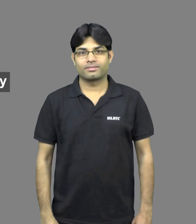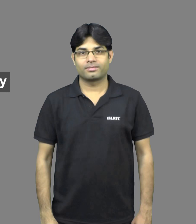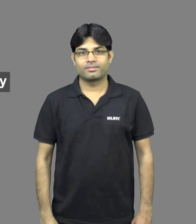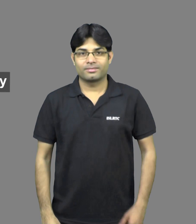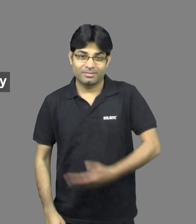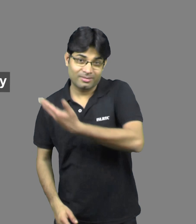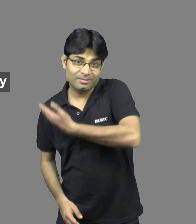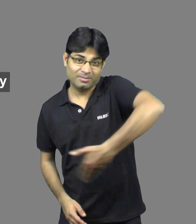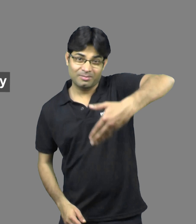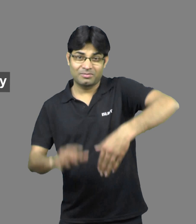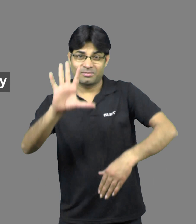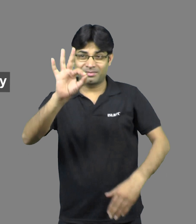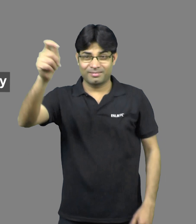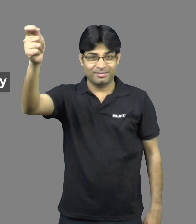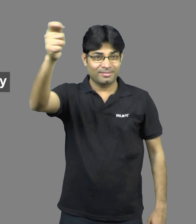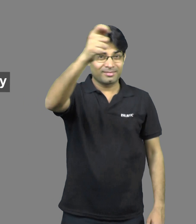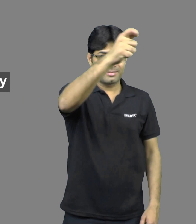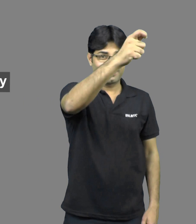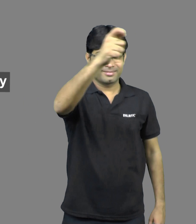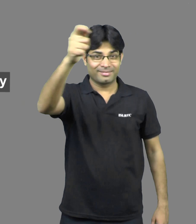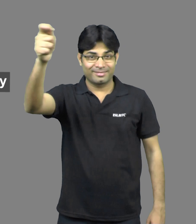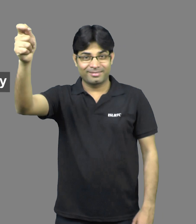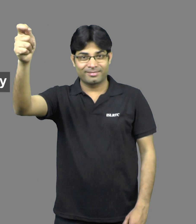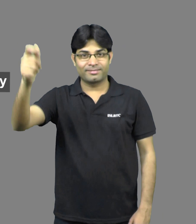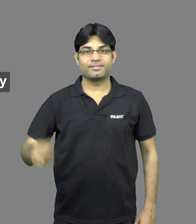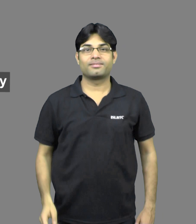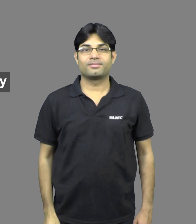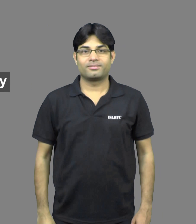Fifty Half-Century